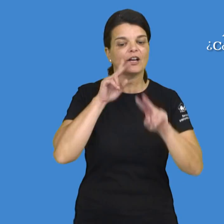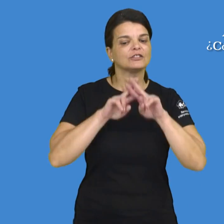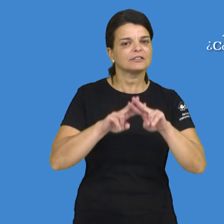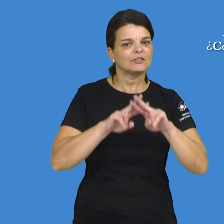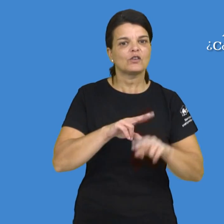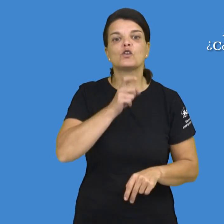revisar